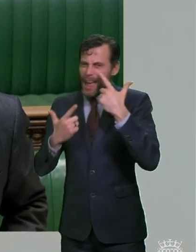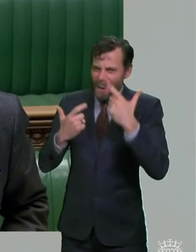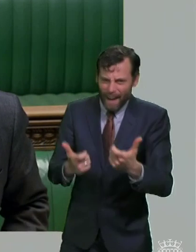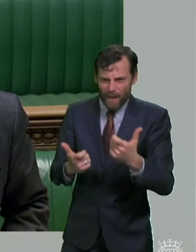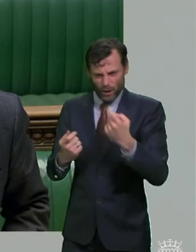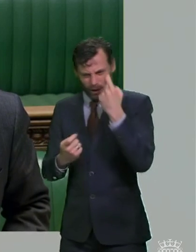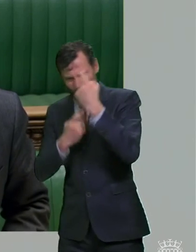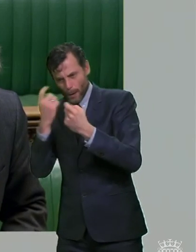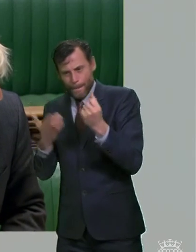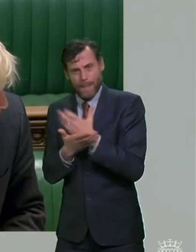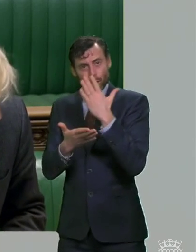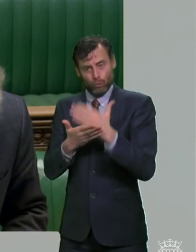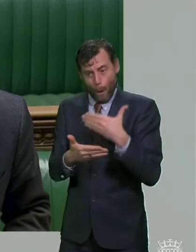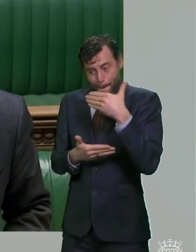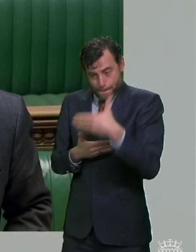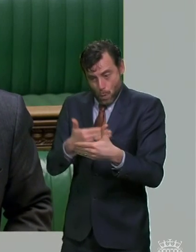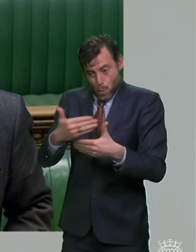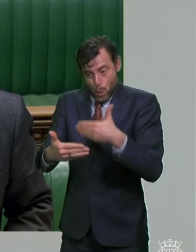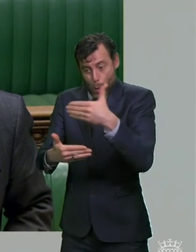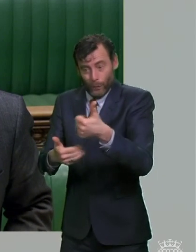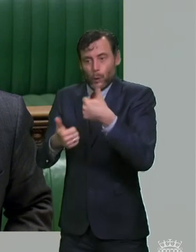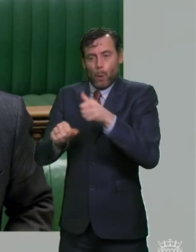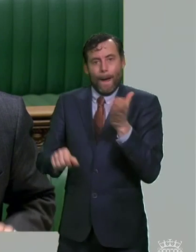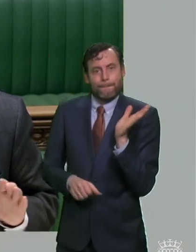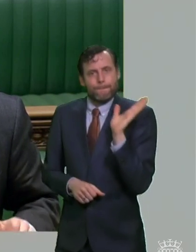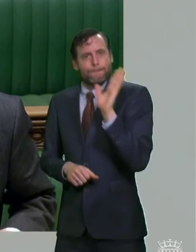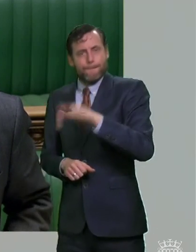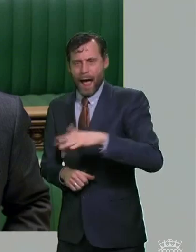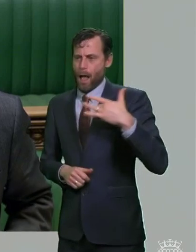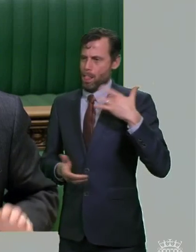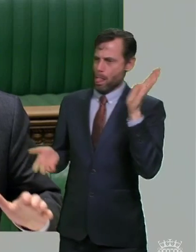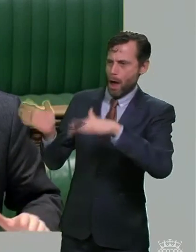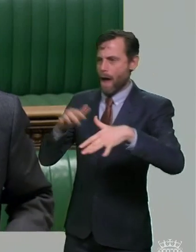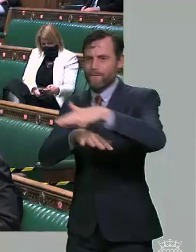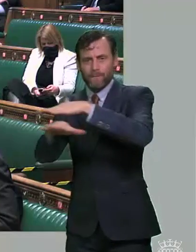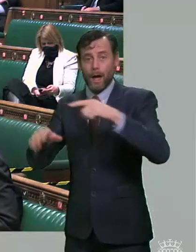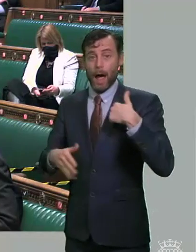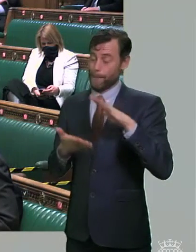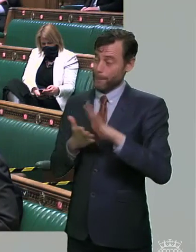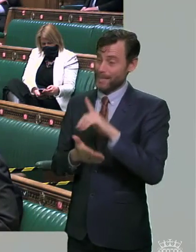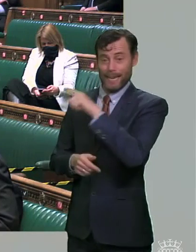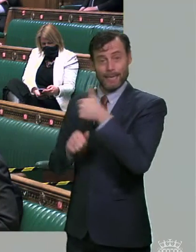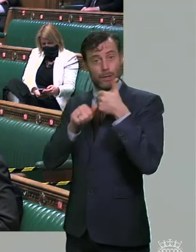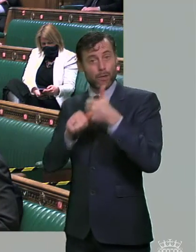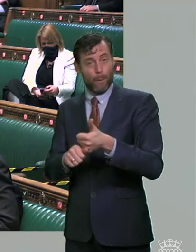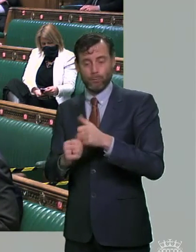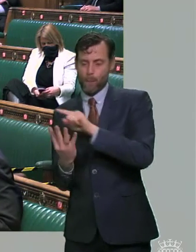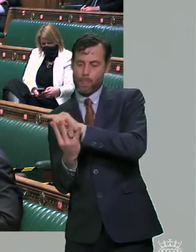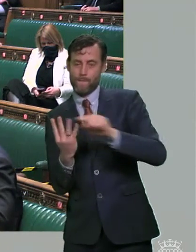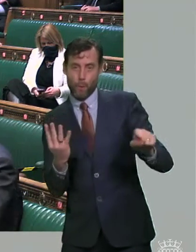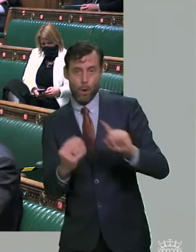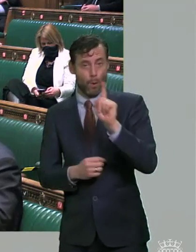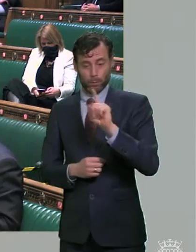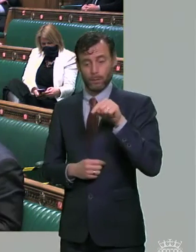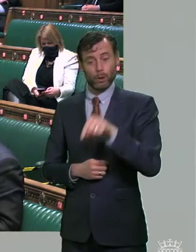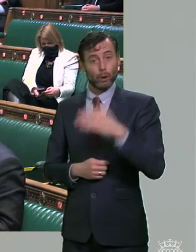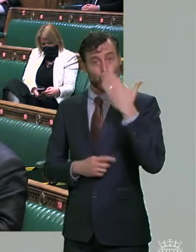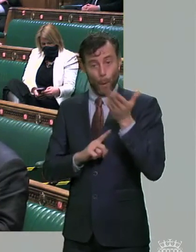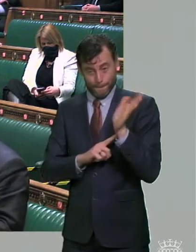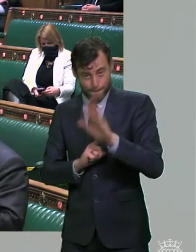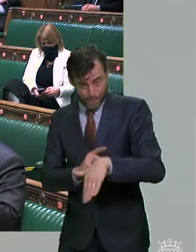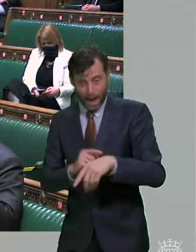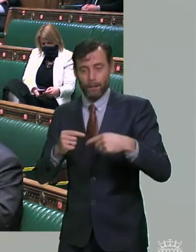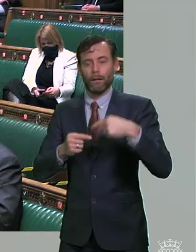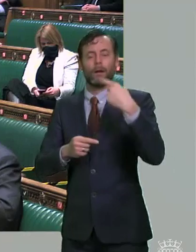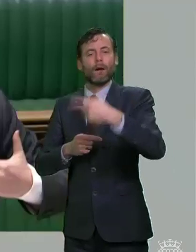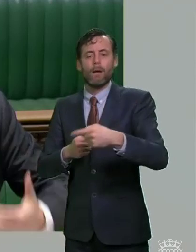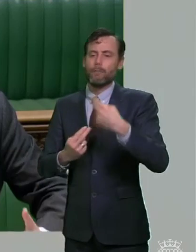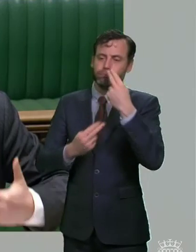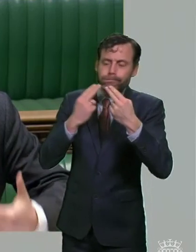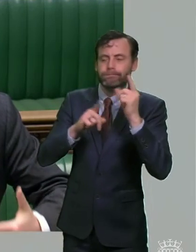I am glad that the right honourable and learned Gentleman supports the four steps of 8 March for schools, 12 April for shops, 17 May for hospitality and 21 June for everything.